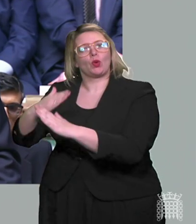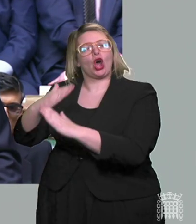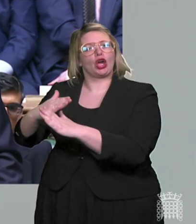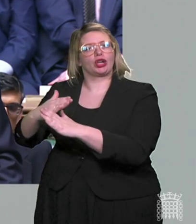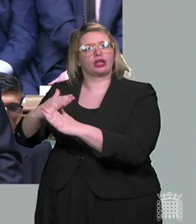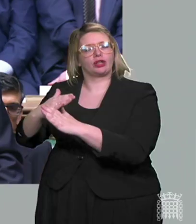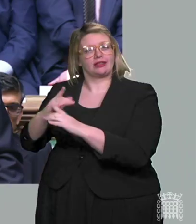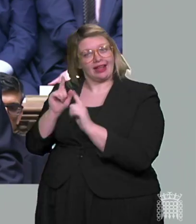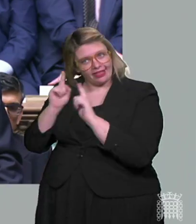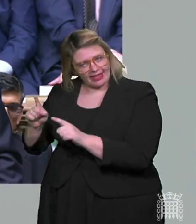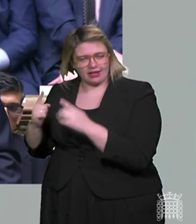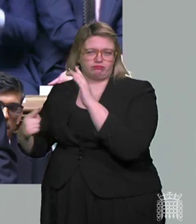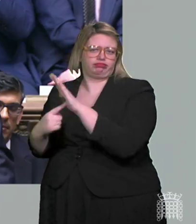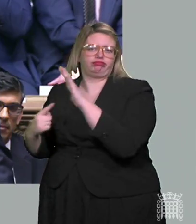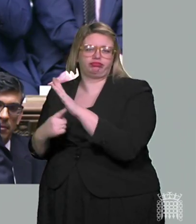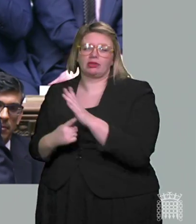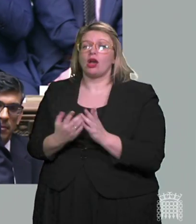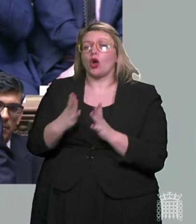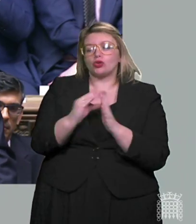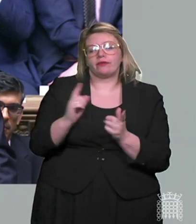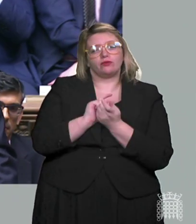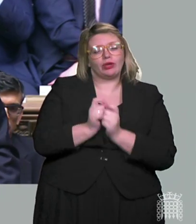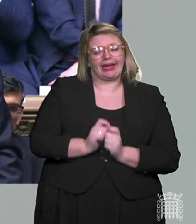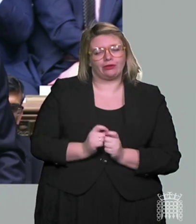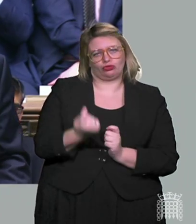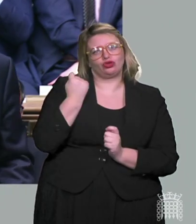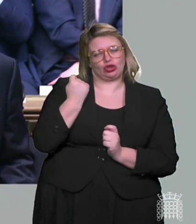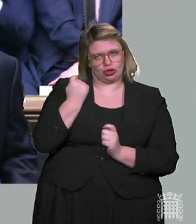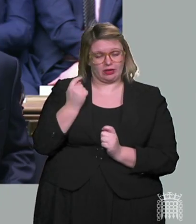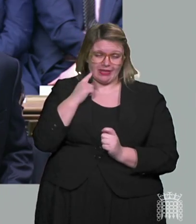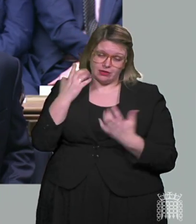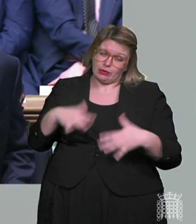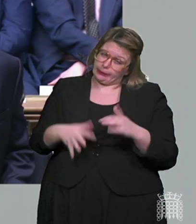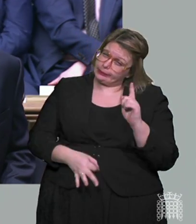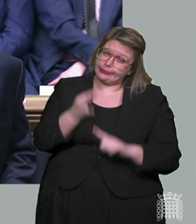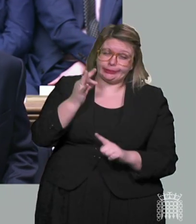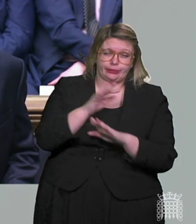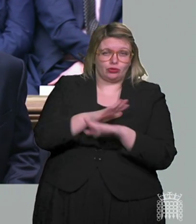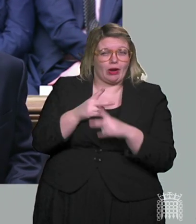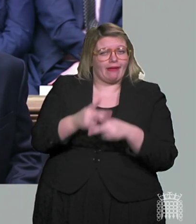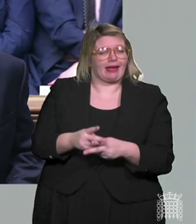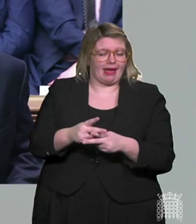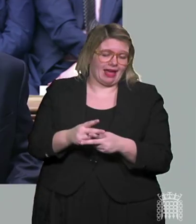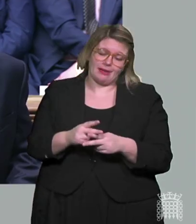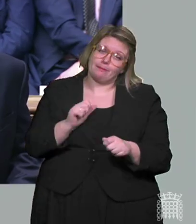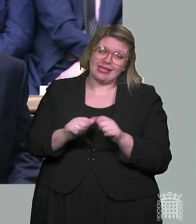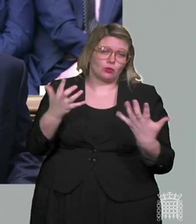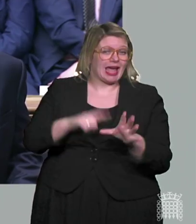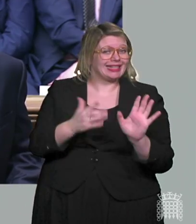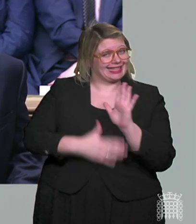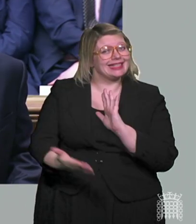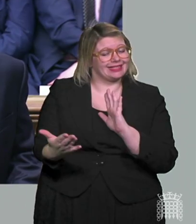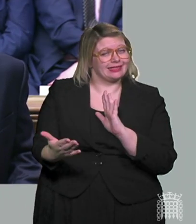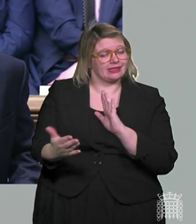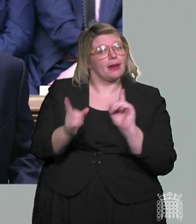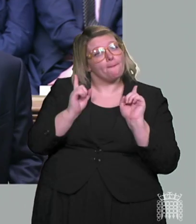Taken together with earlier Conservative reforms, they amount to the most significant improvements to childcare provision in a decade.